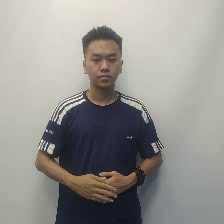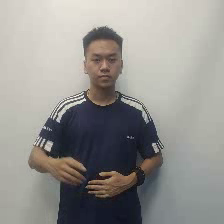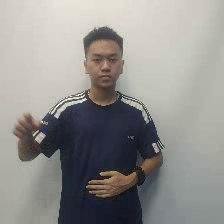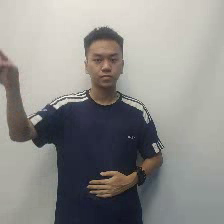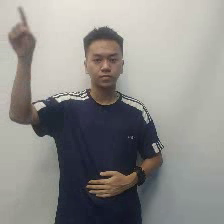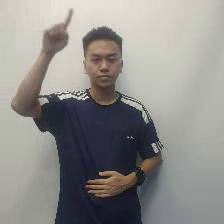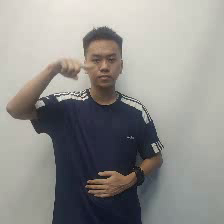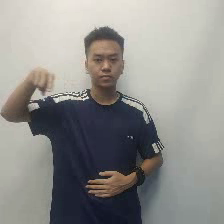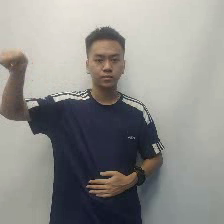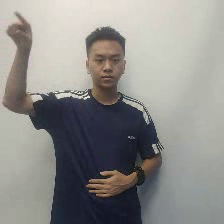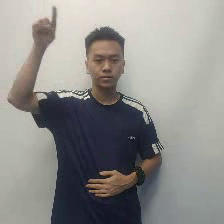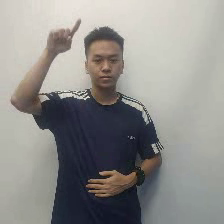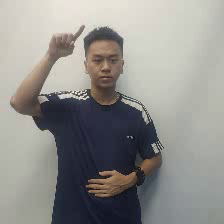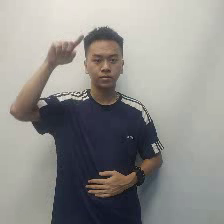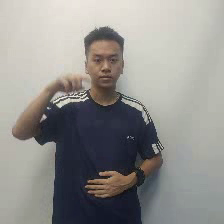Họ